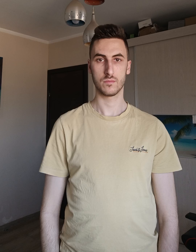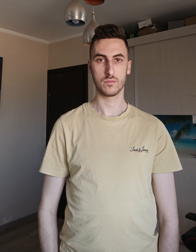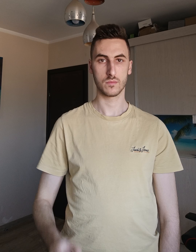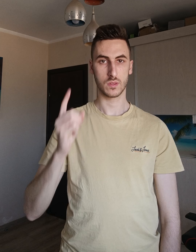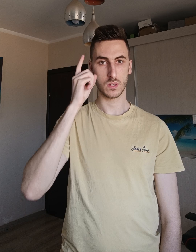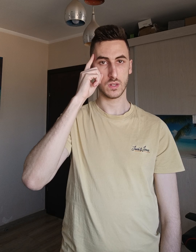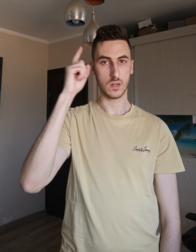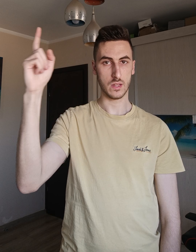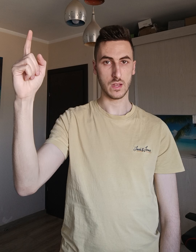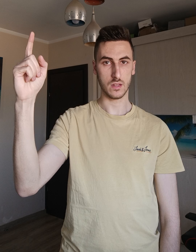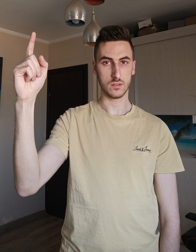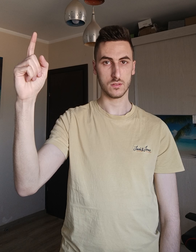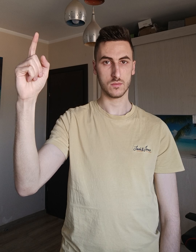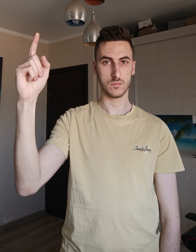לדעת